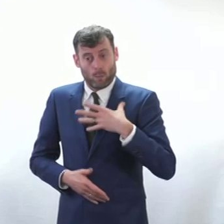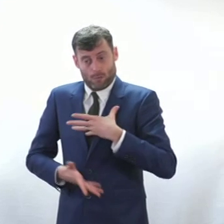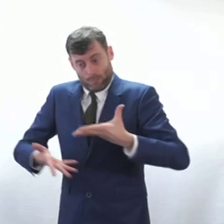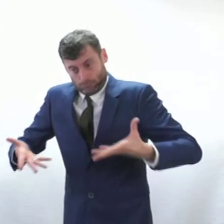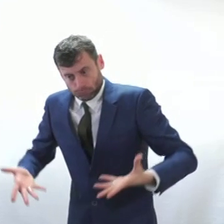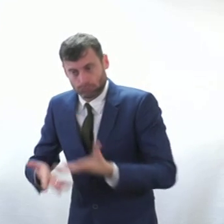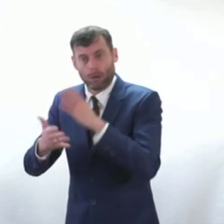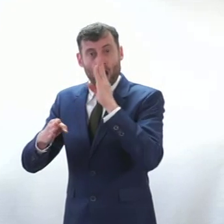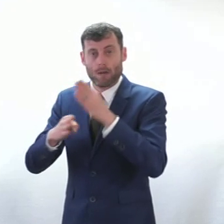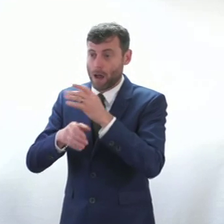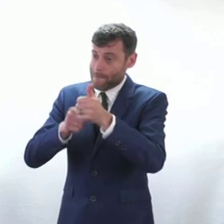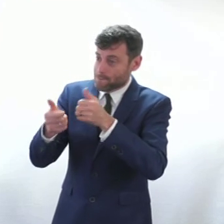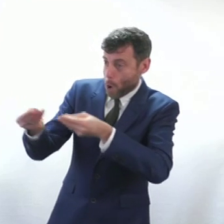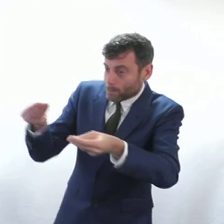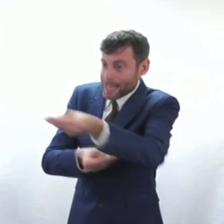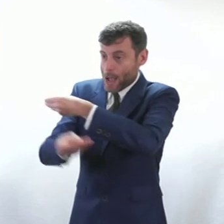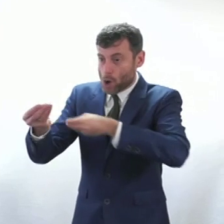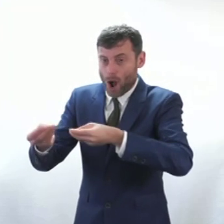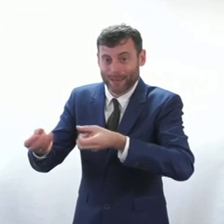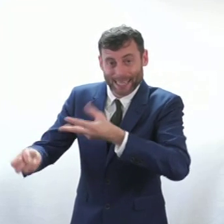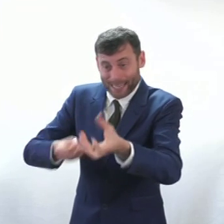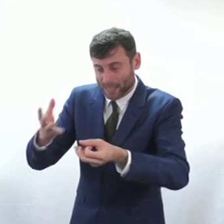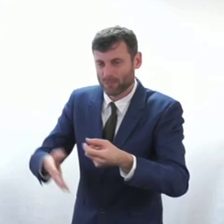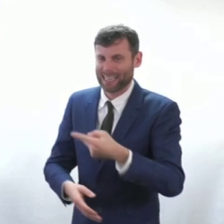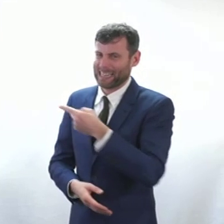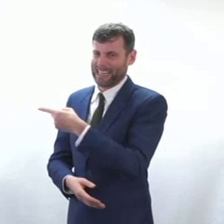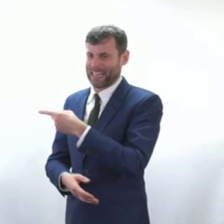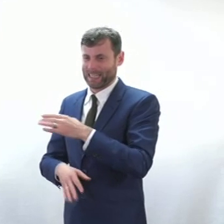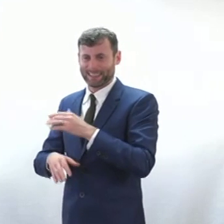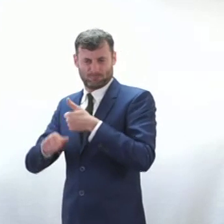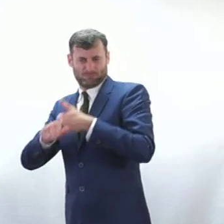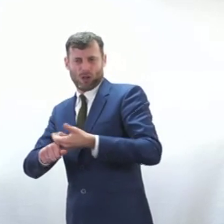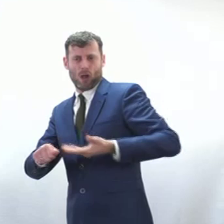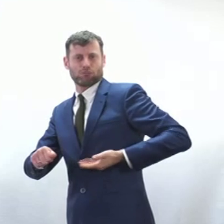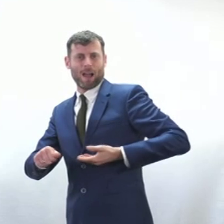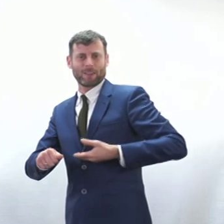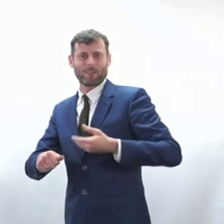Gentleman disparages, enabling the country to forge forward as it should.